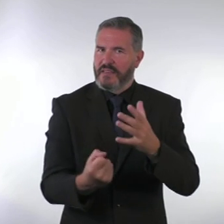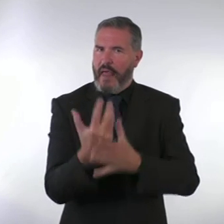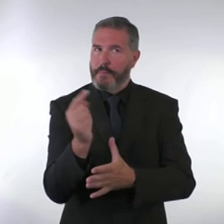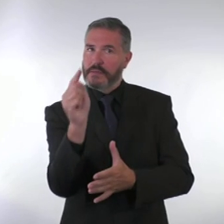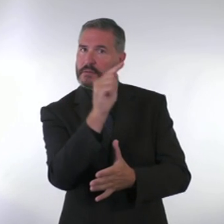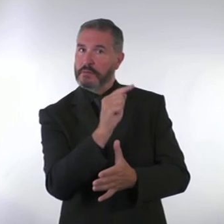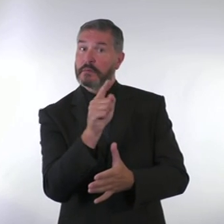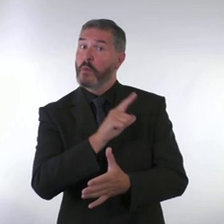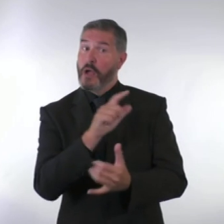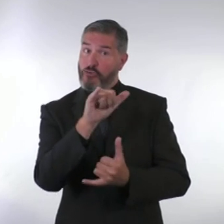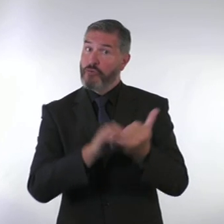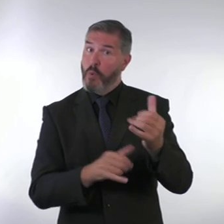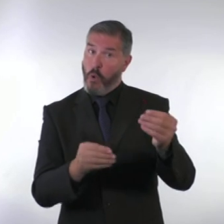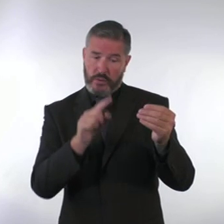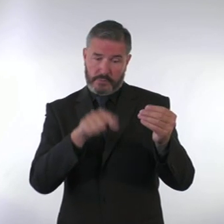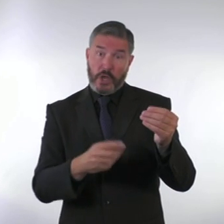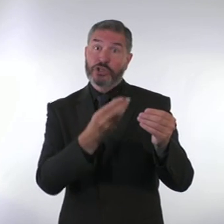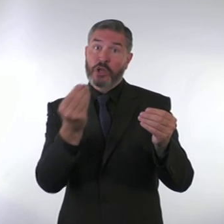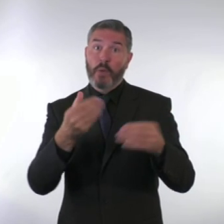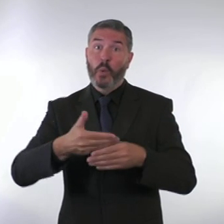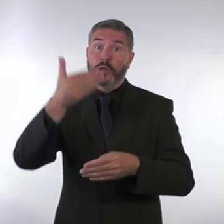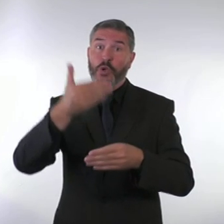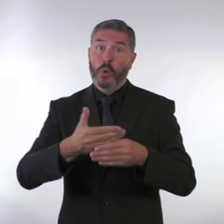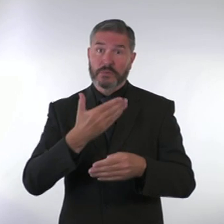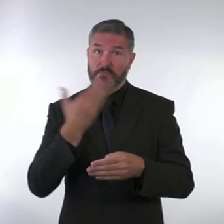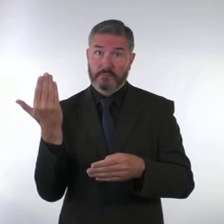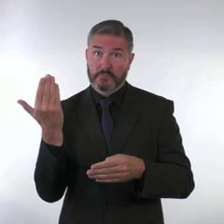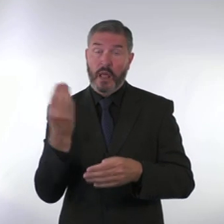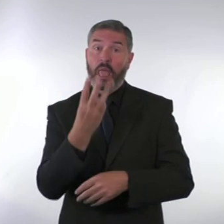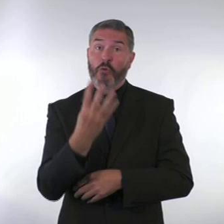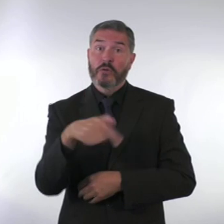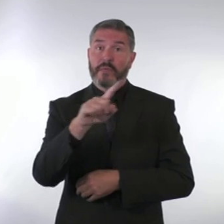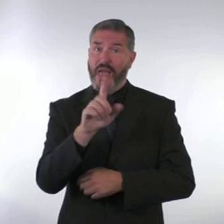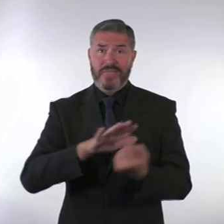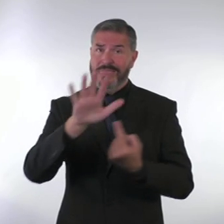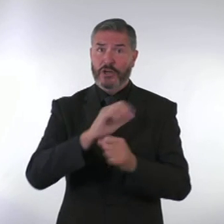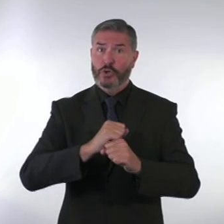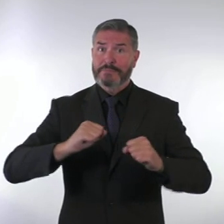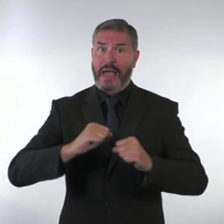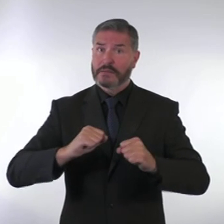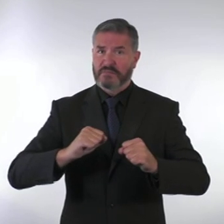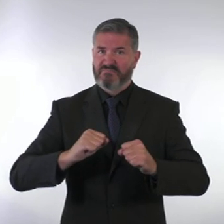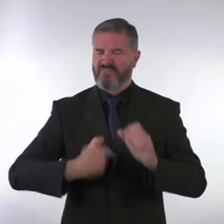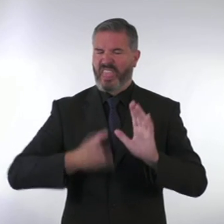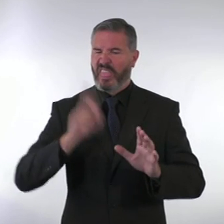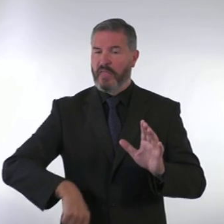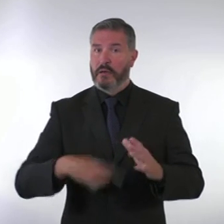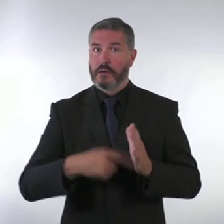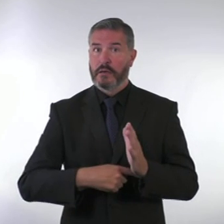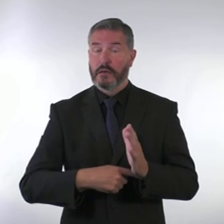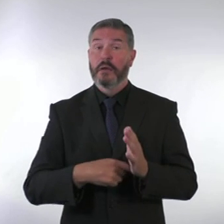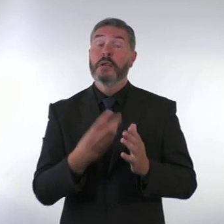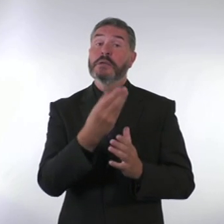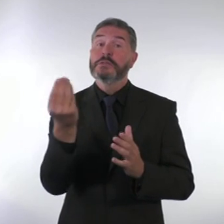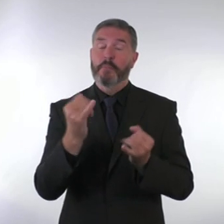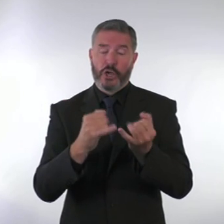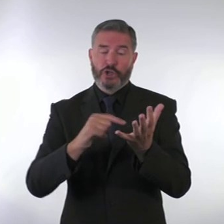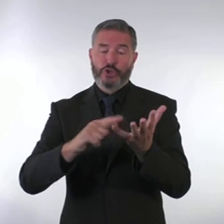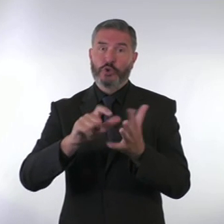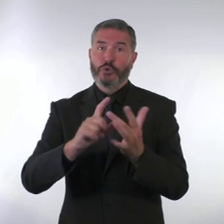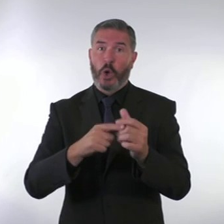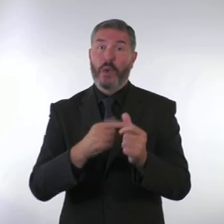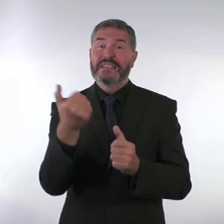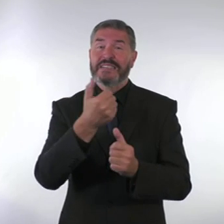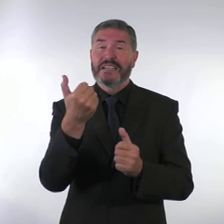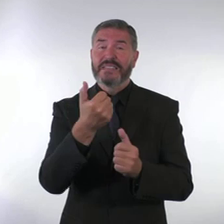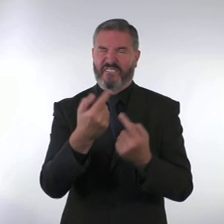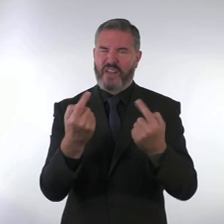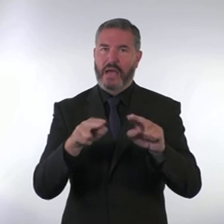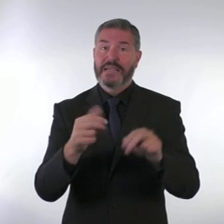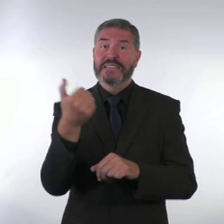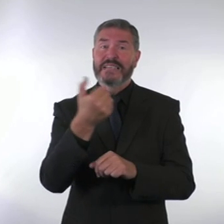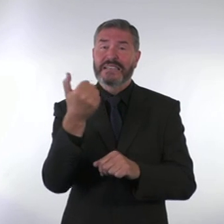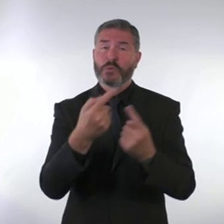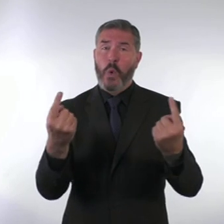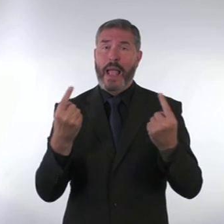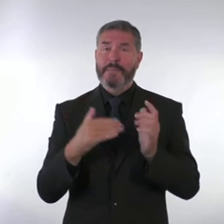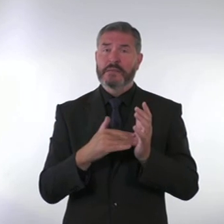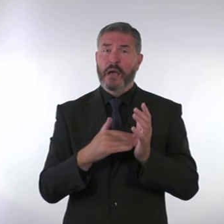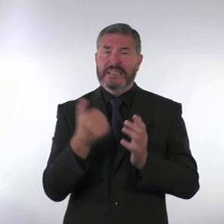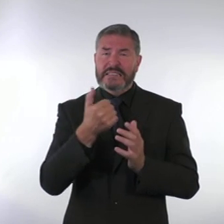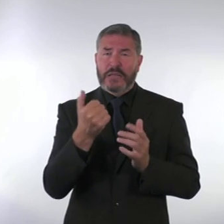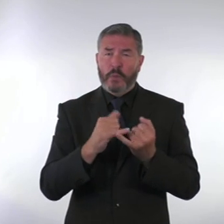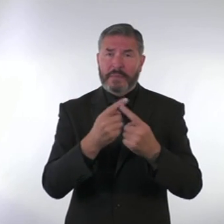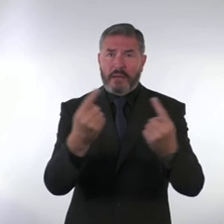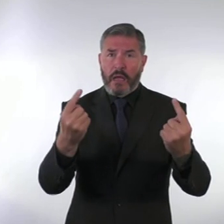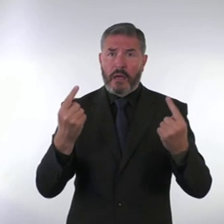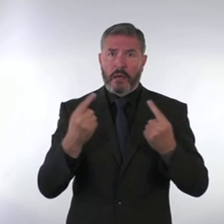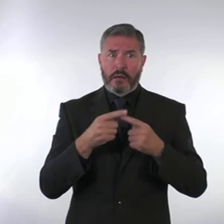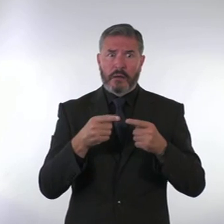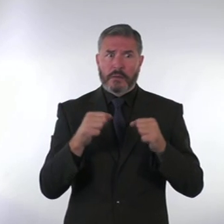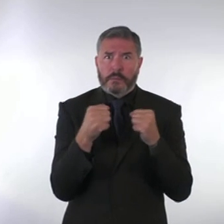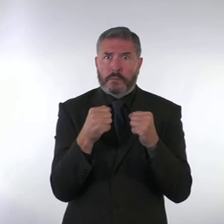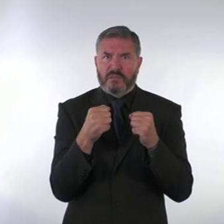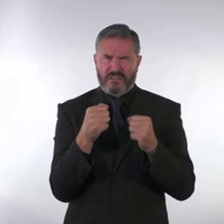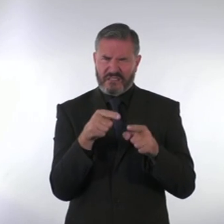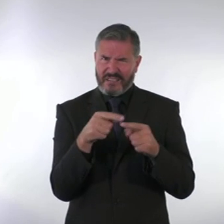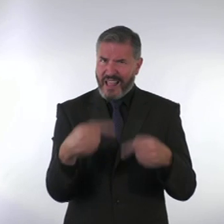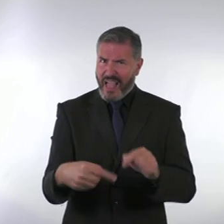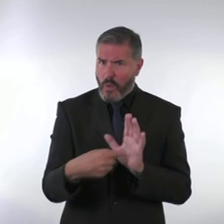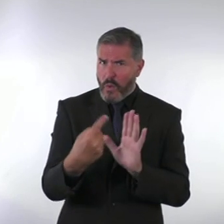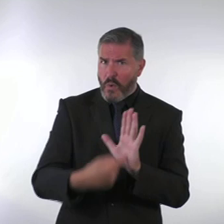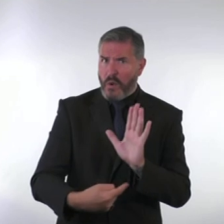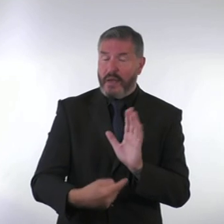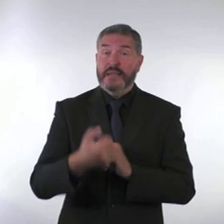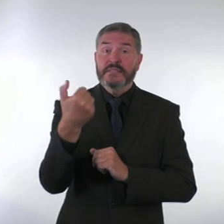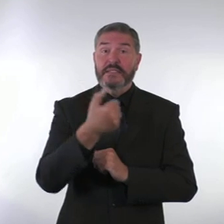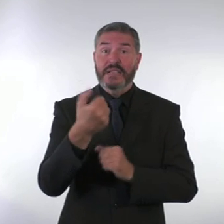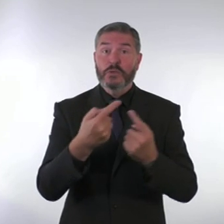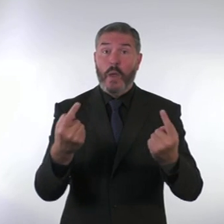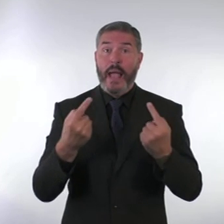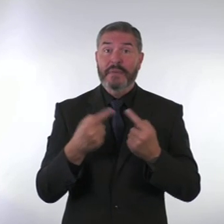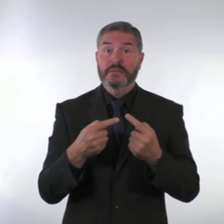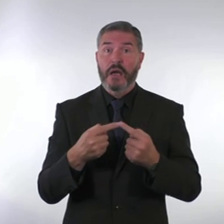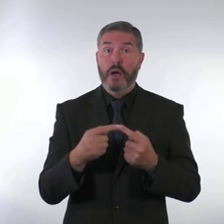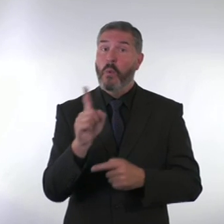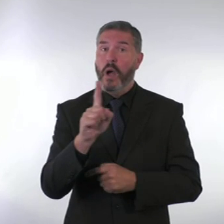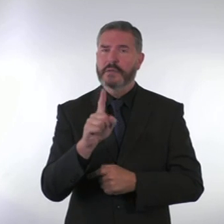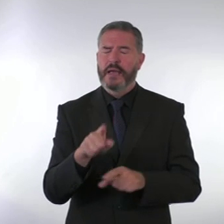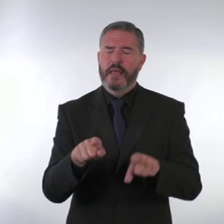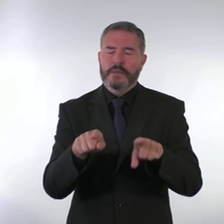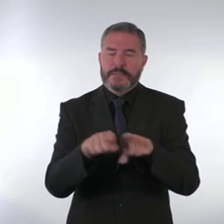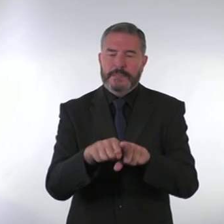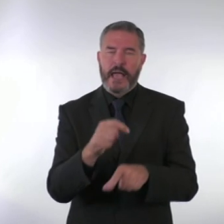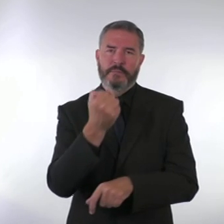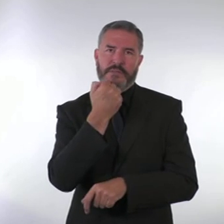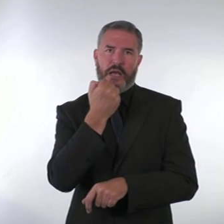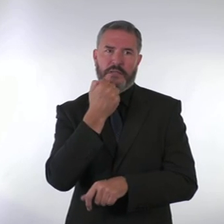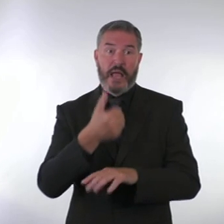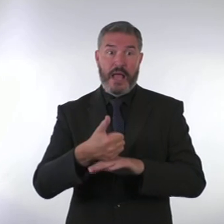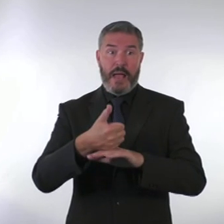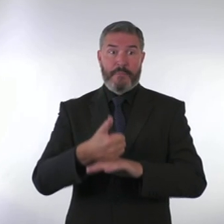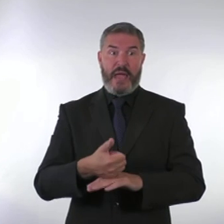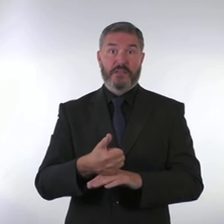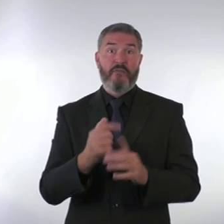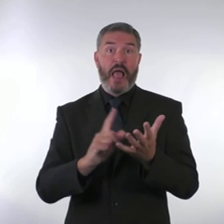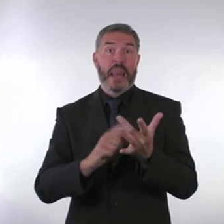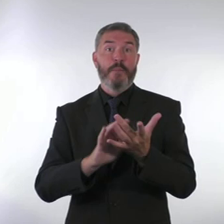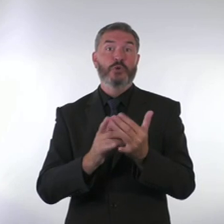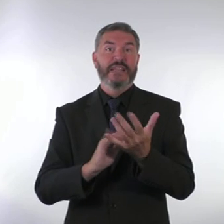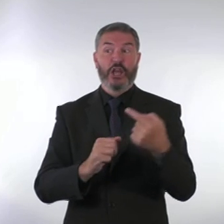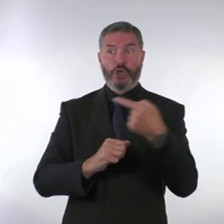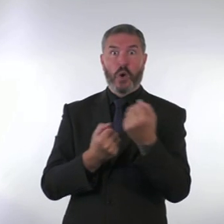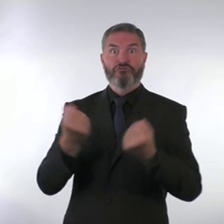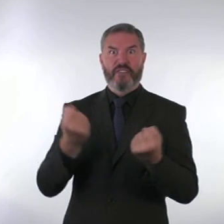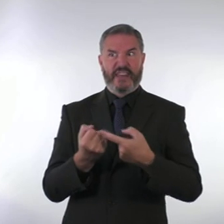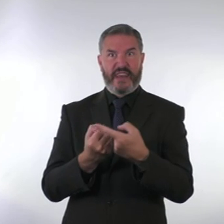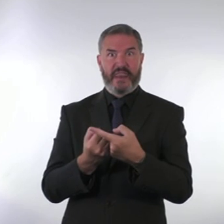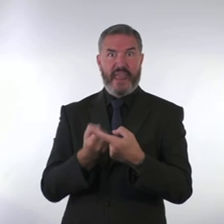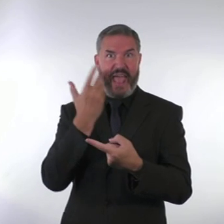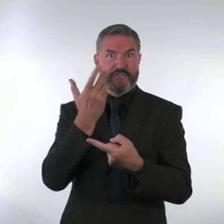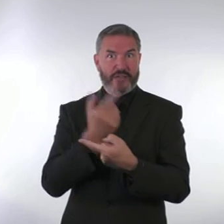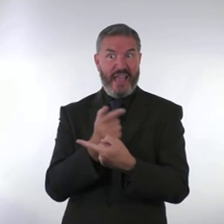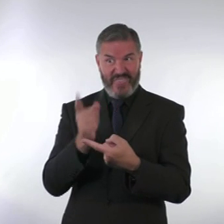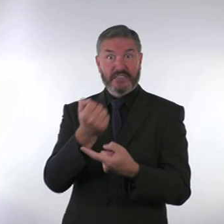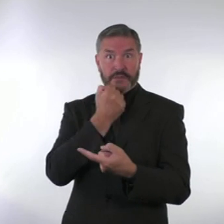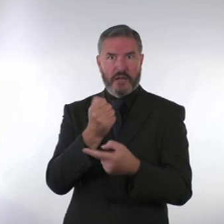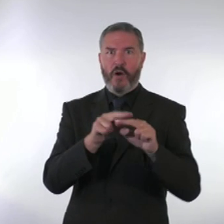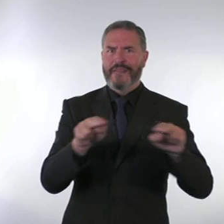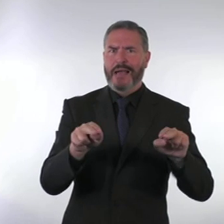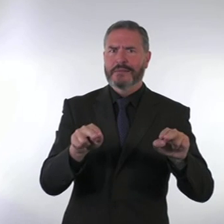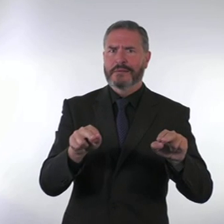The report found properties with no windows, that three quarters of the properties did not meet the national space standards, and “studio flats of just 16m2 each were found in a number of different PD schemes”.To put this in context for the Prime Minister, 16 square metres is just about the size of the base of the ministerial limousine that he gets driven around in each day.